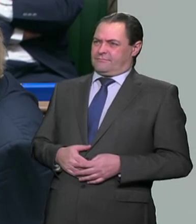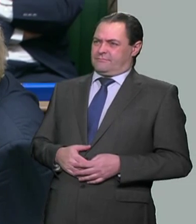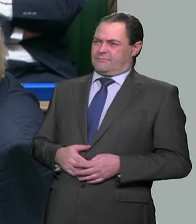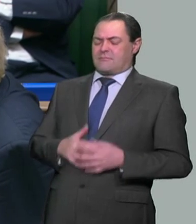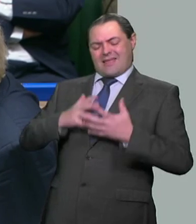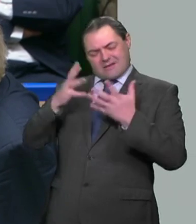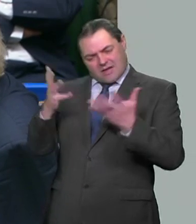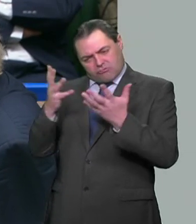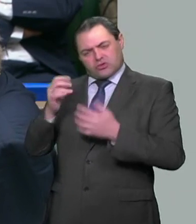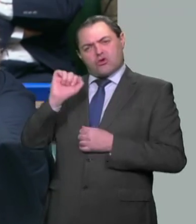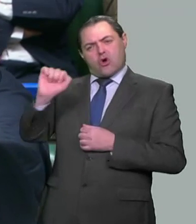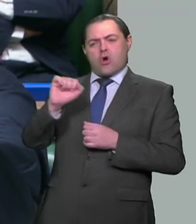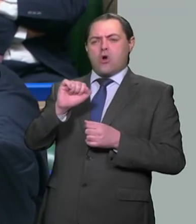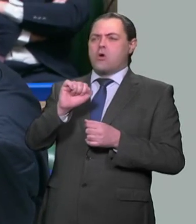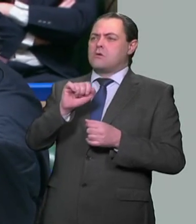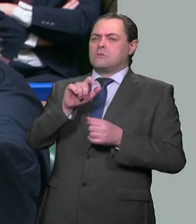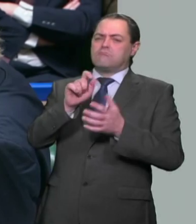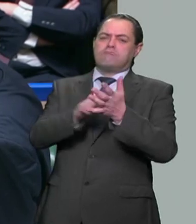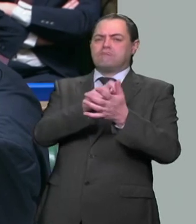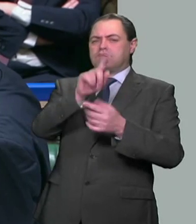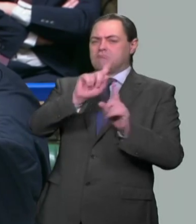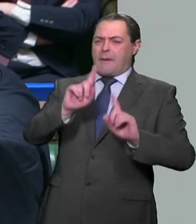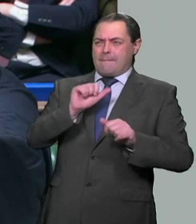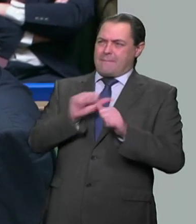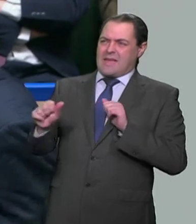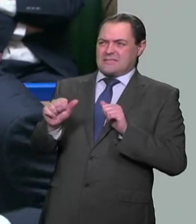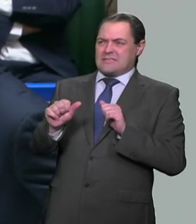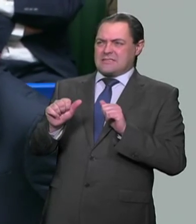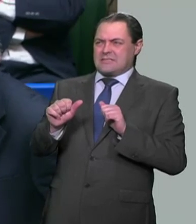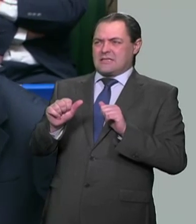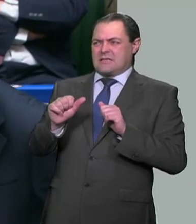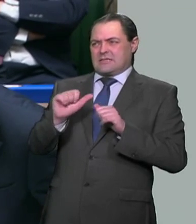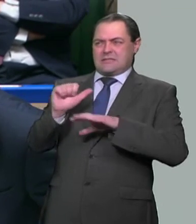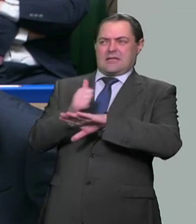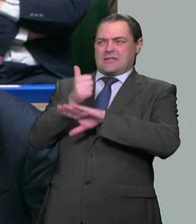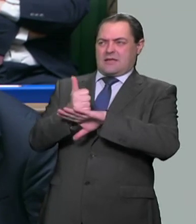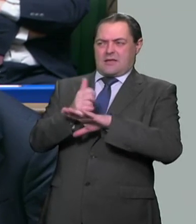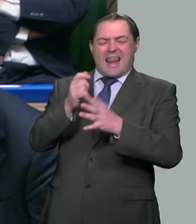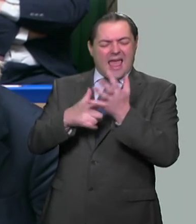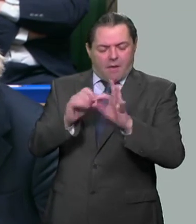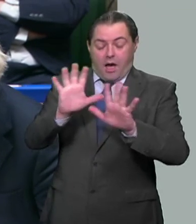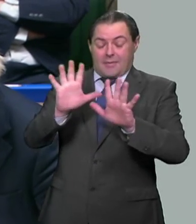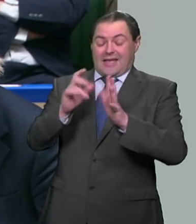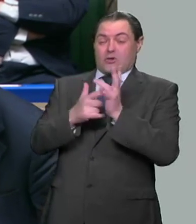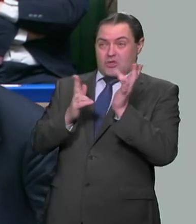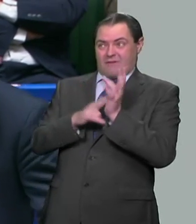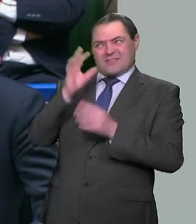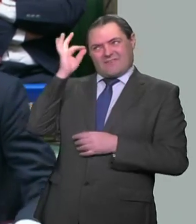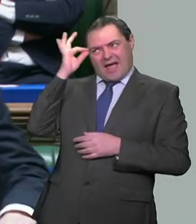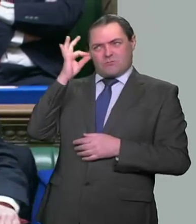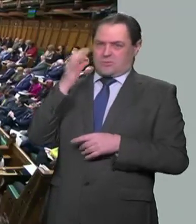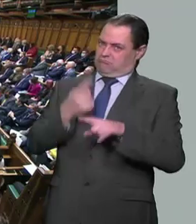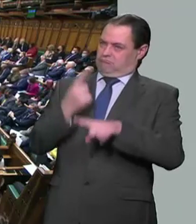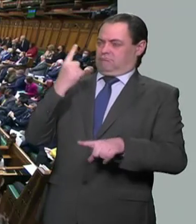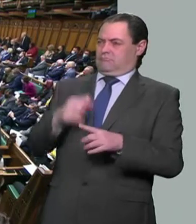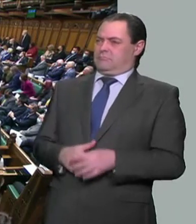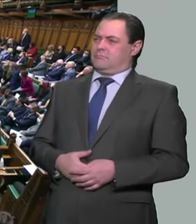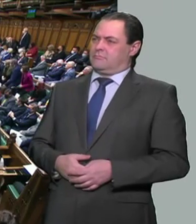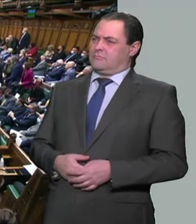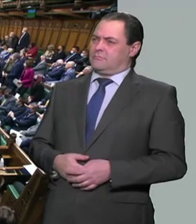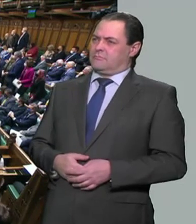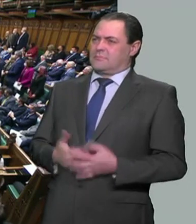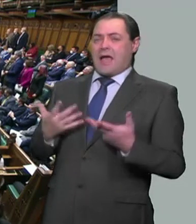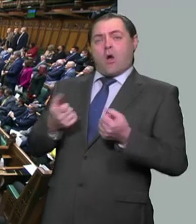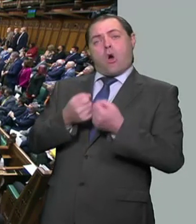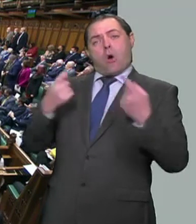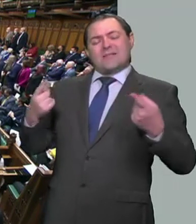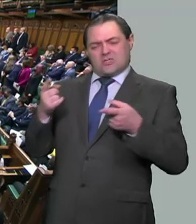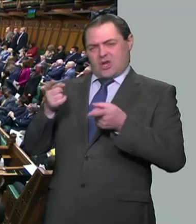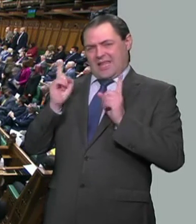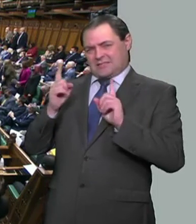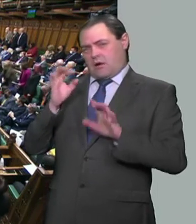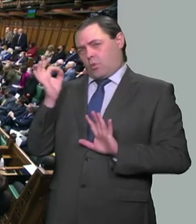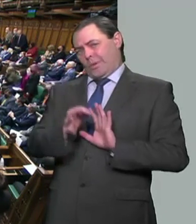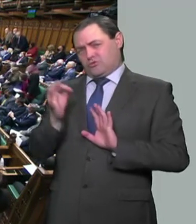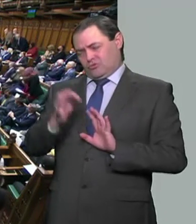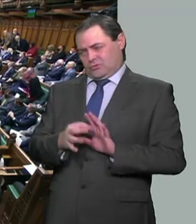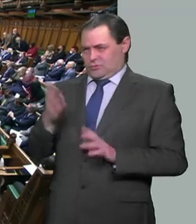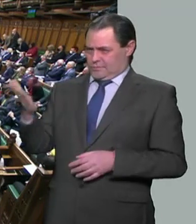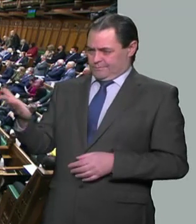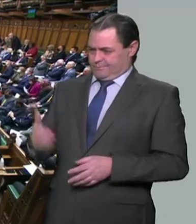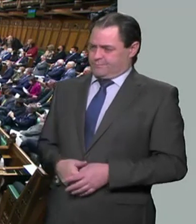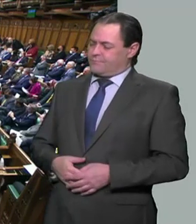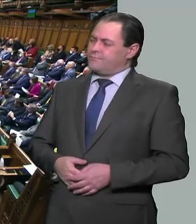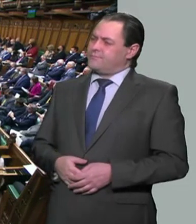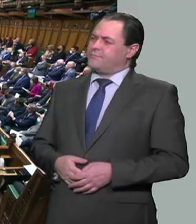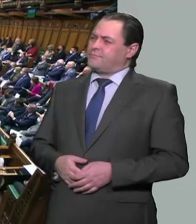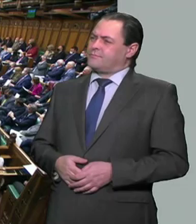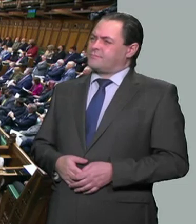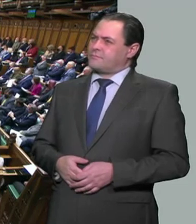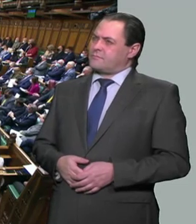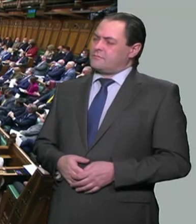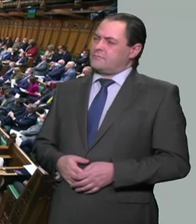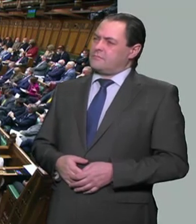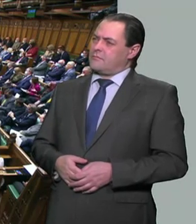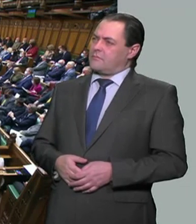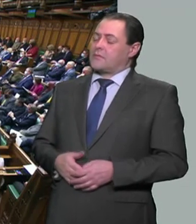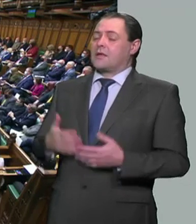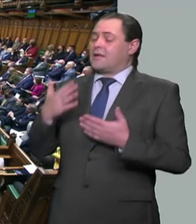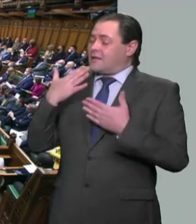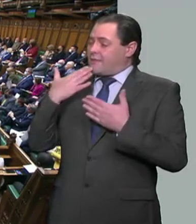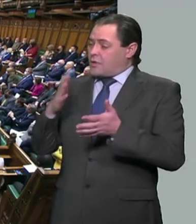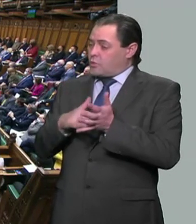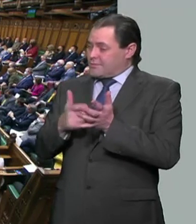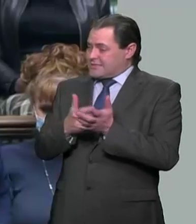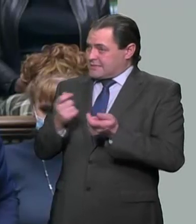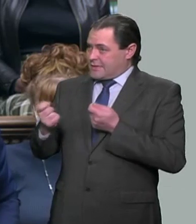I encourage her constituents to install a Labour council there——a Conservative council there as soon as possible.